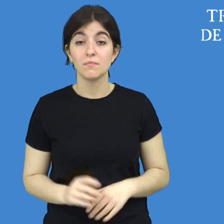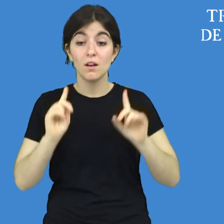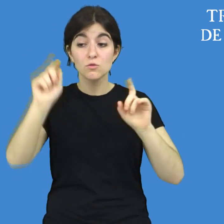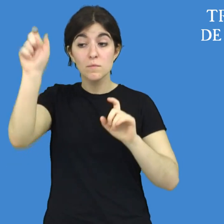caso